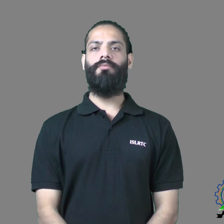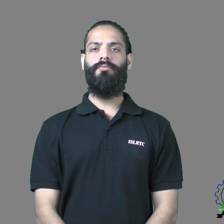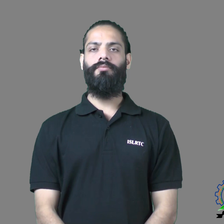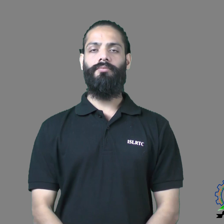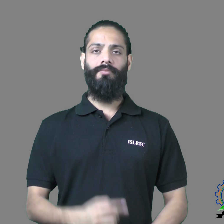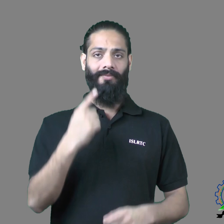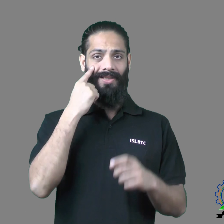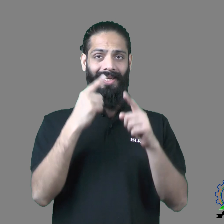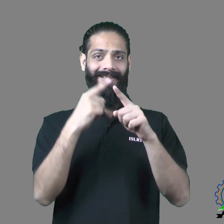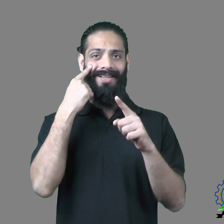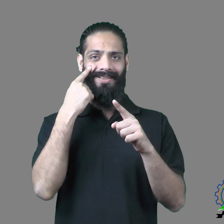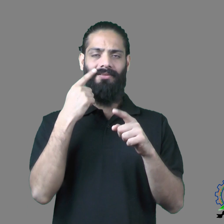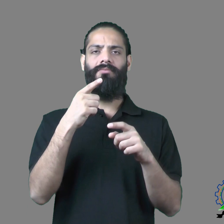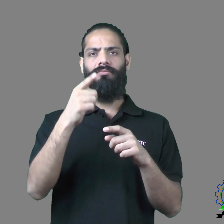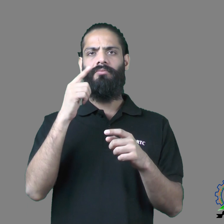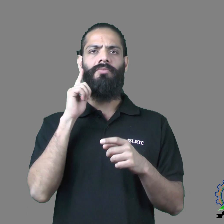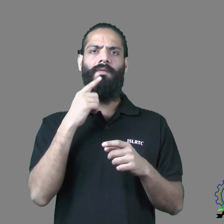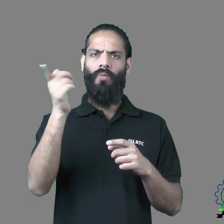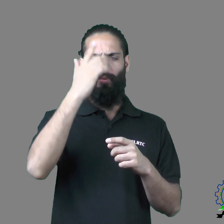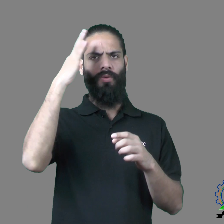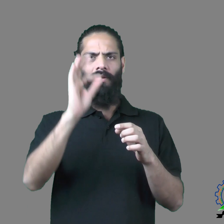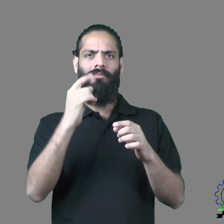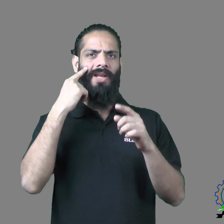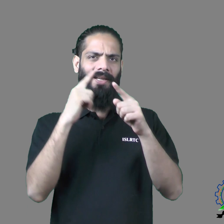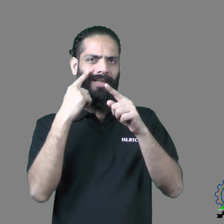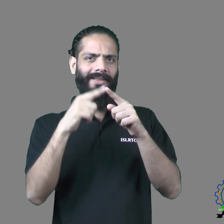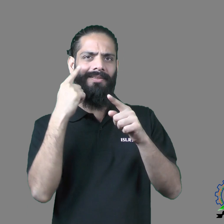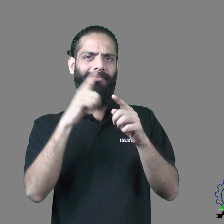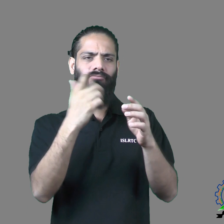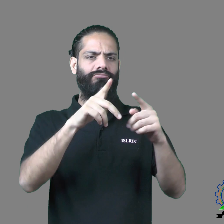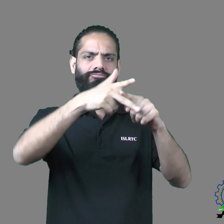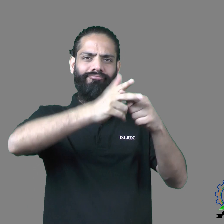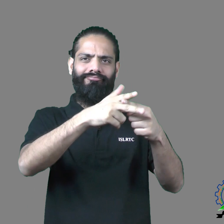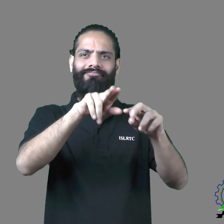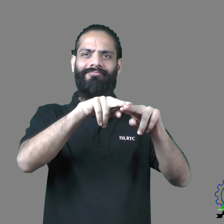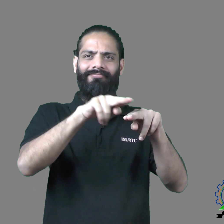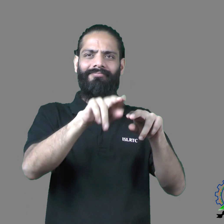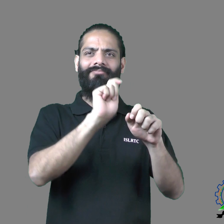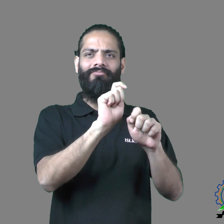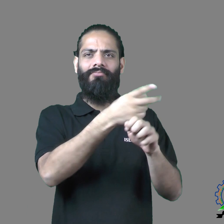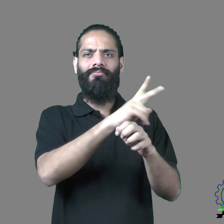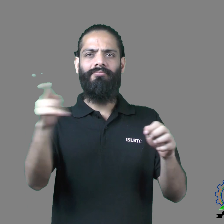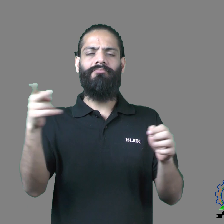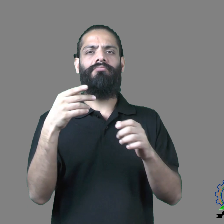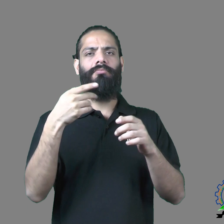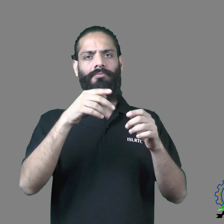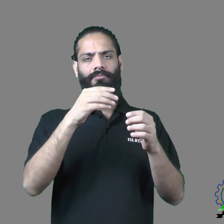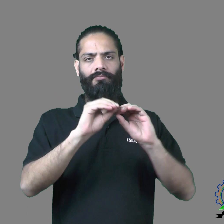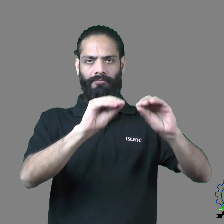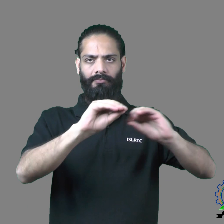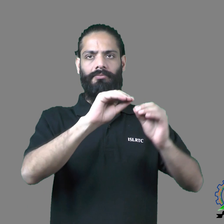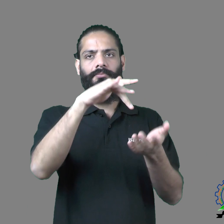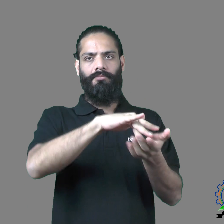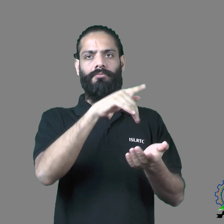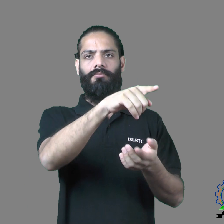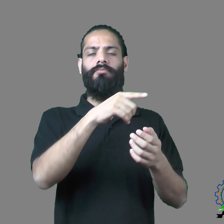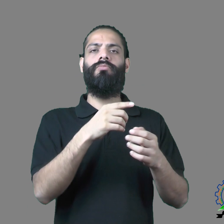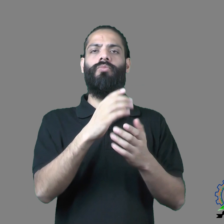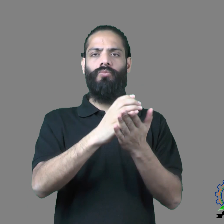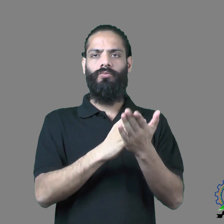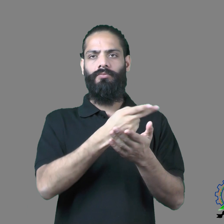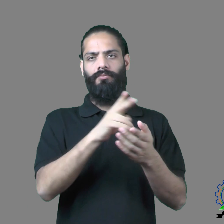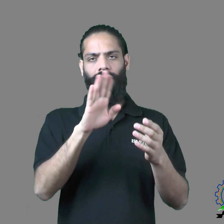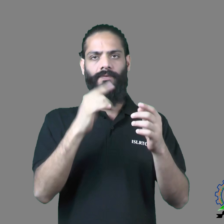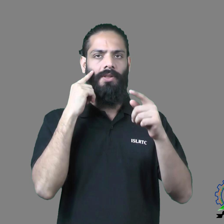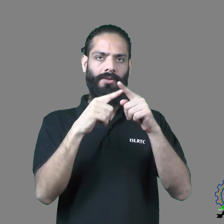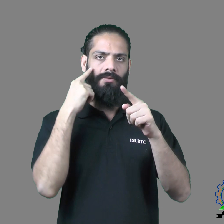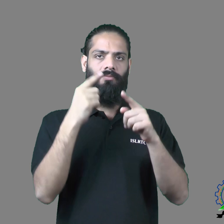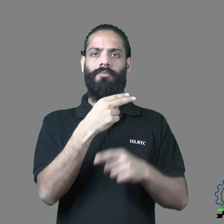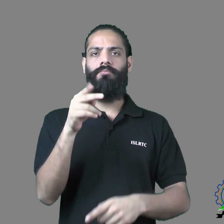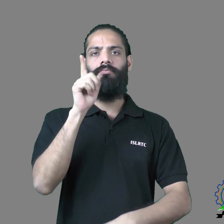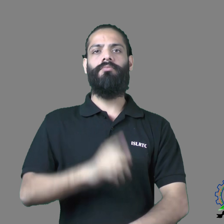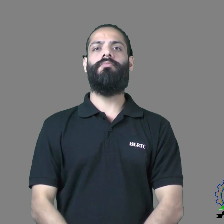Industrial Training Institute (ITI)